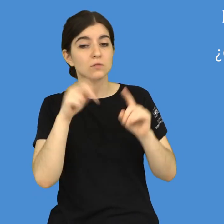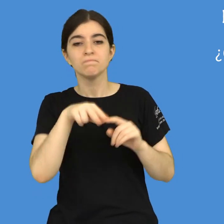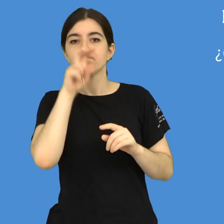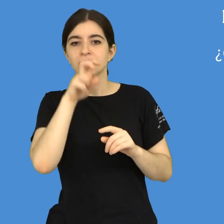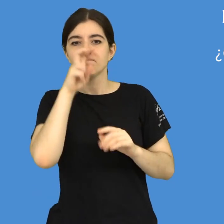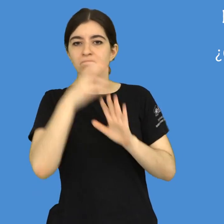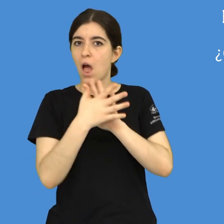respirar